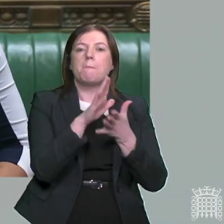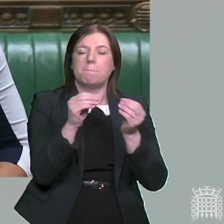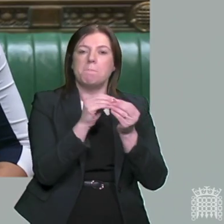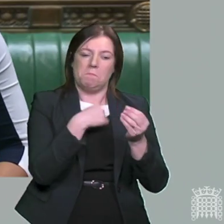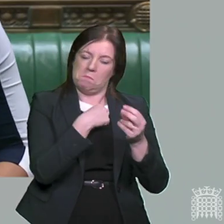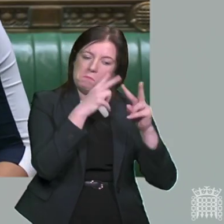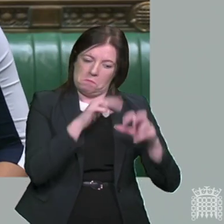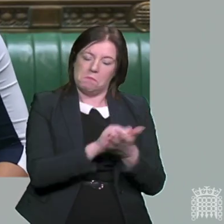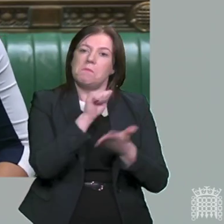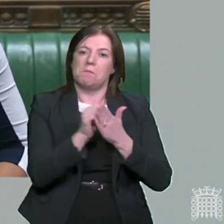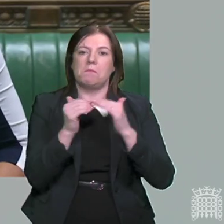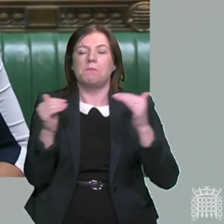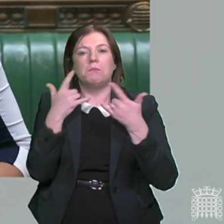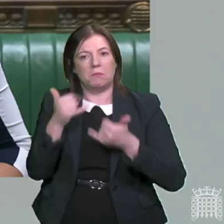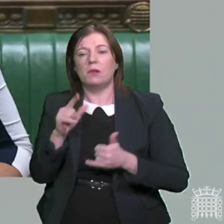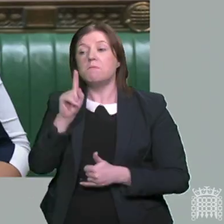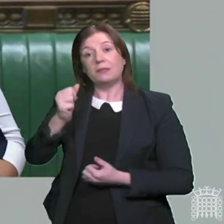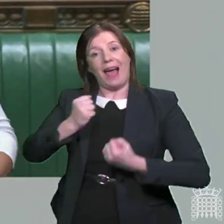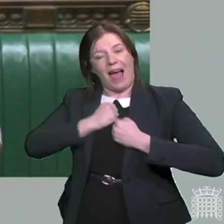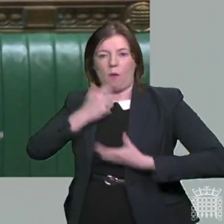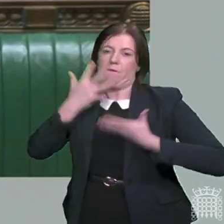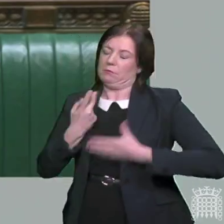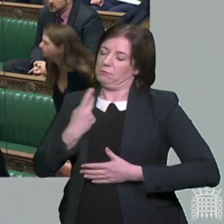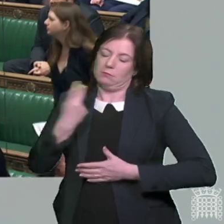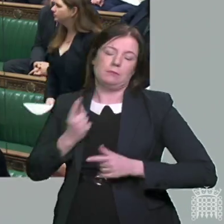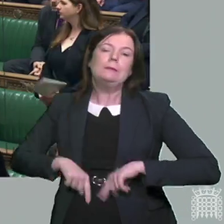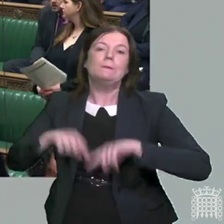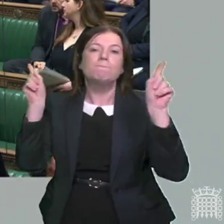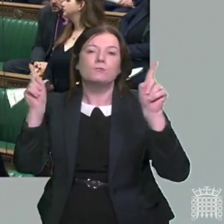Those figures do not represent anything we have found across Government.